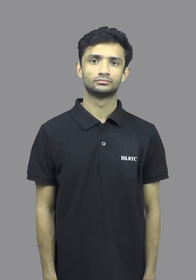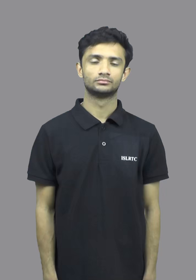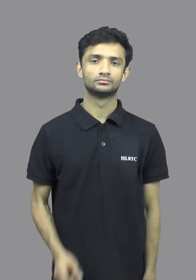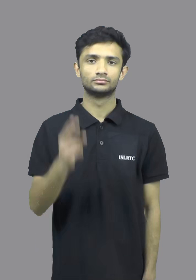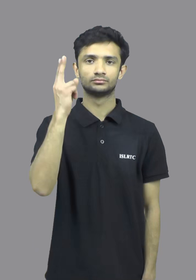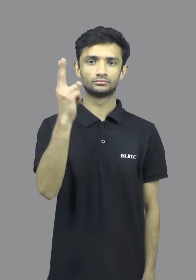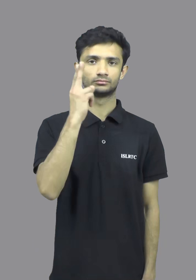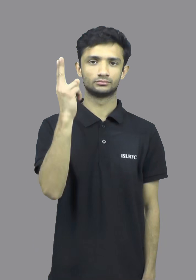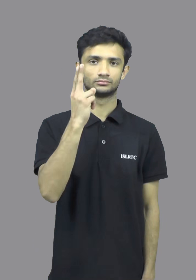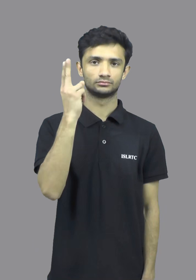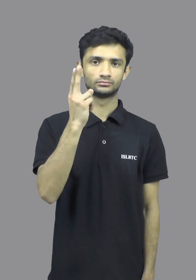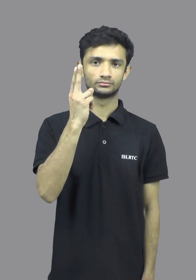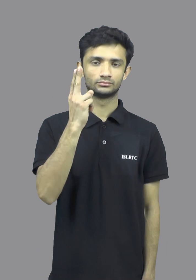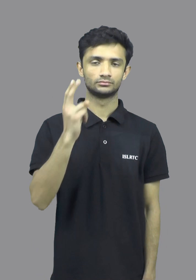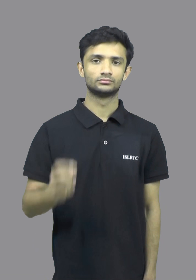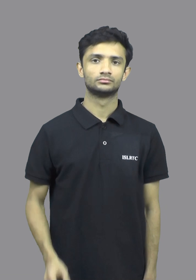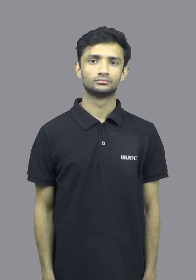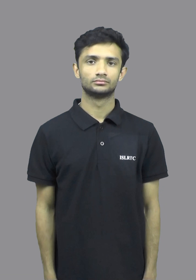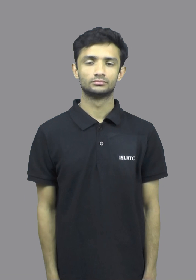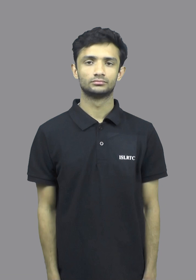Uruguay